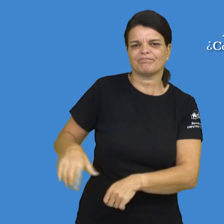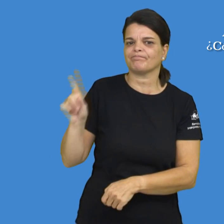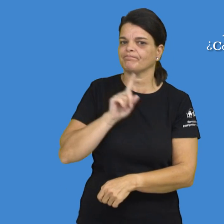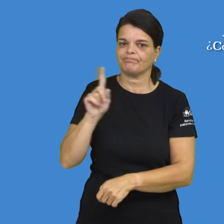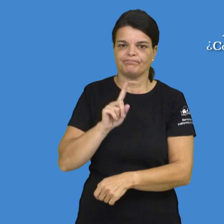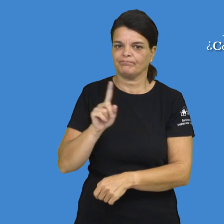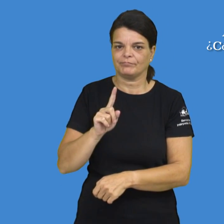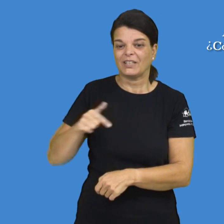no